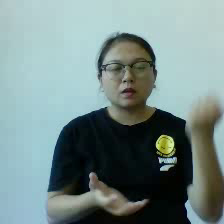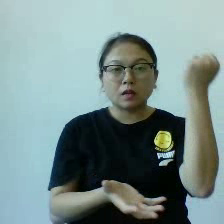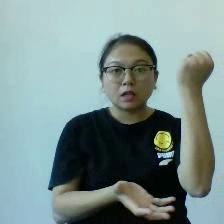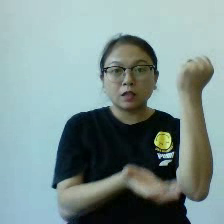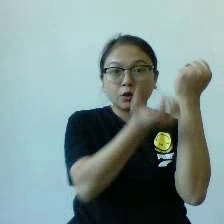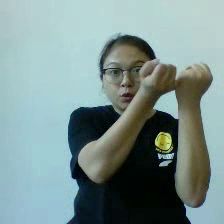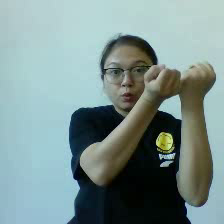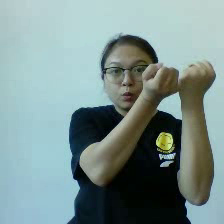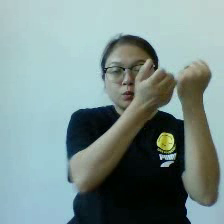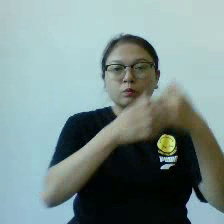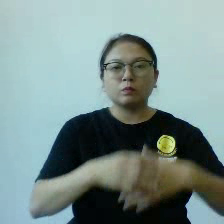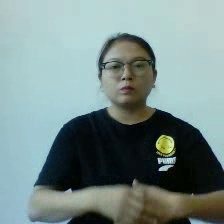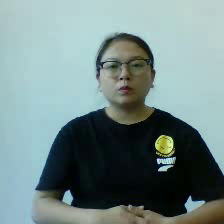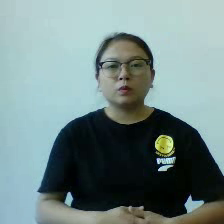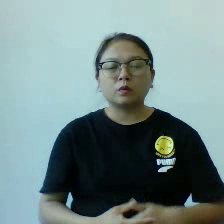Cứu